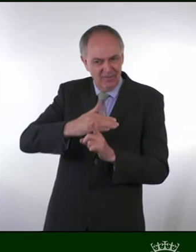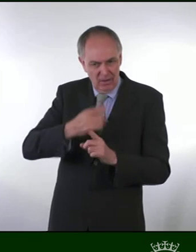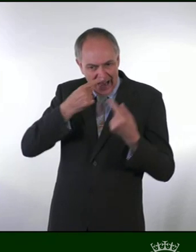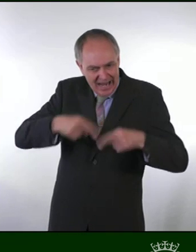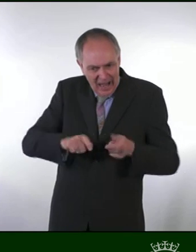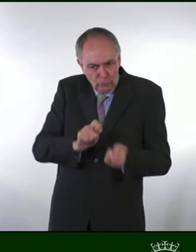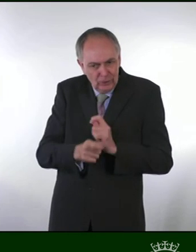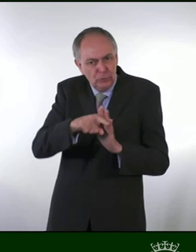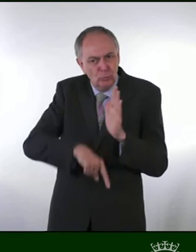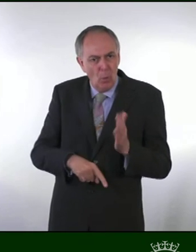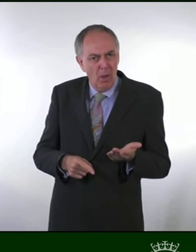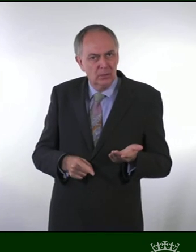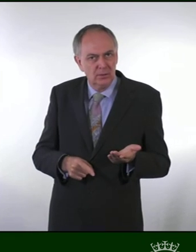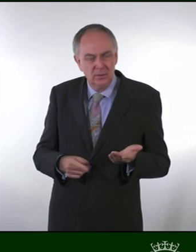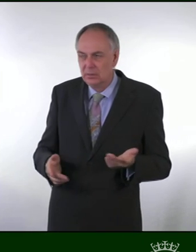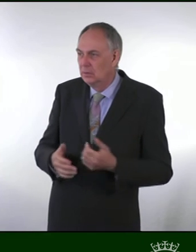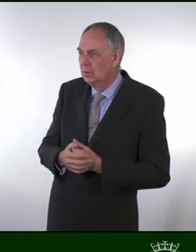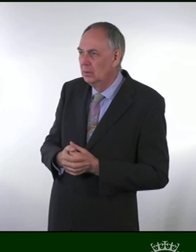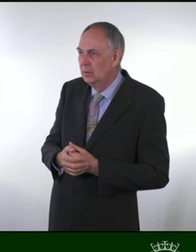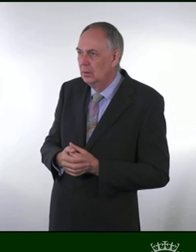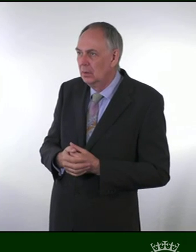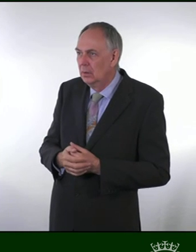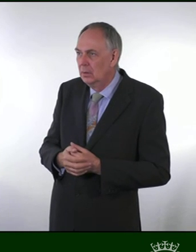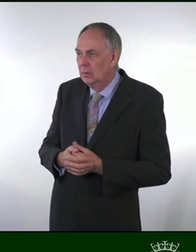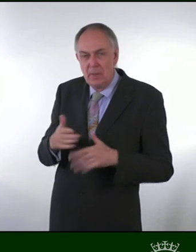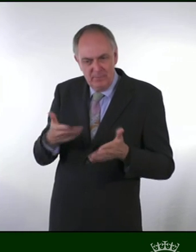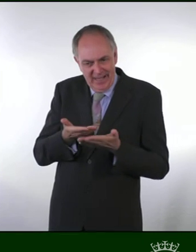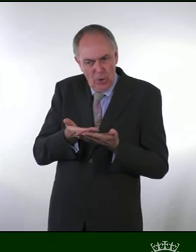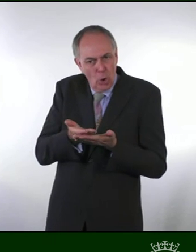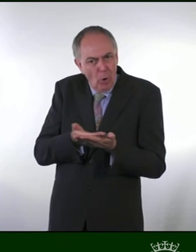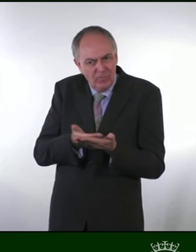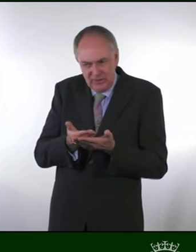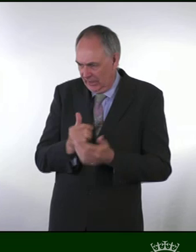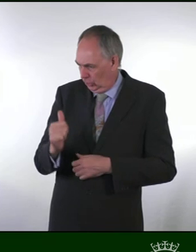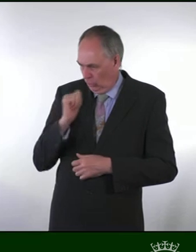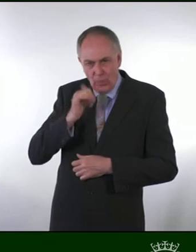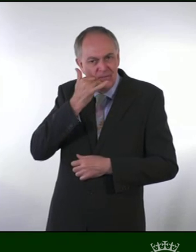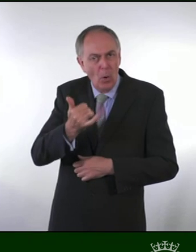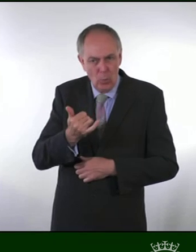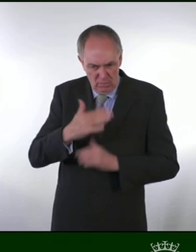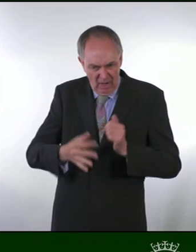Indeed, he did not raise that issue with me when we had a conversation on the telephone.